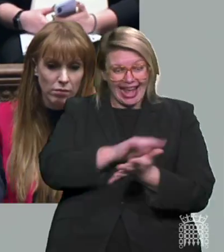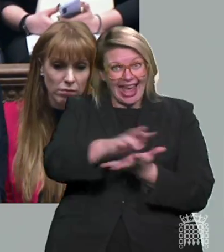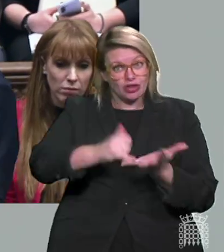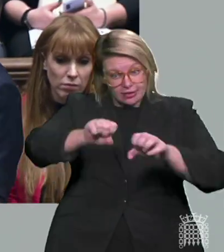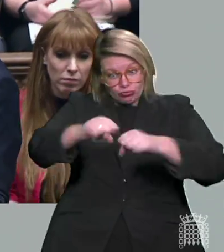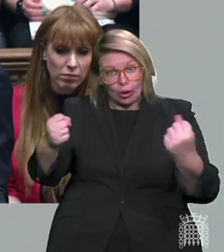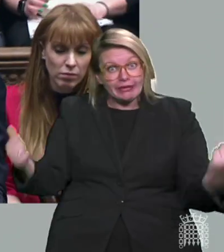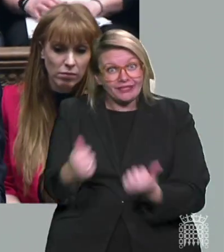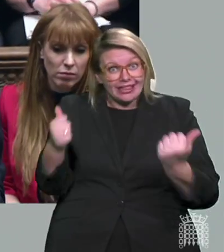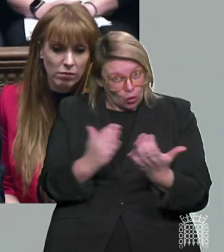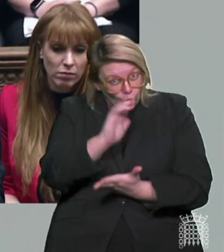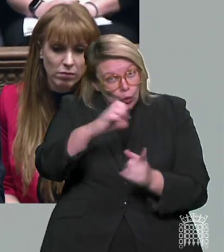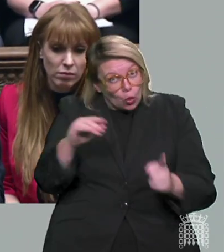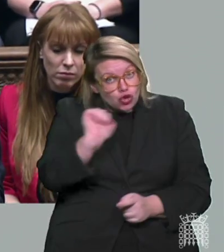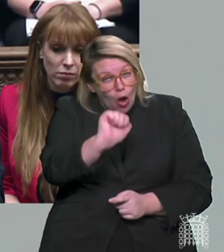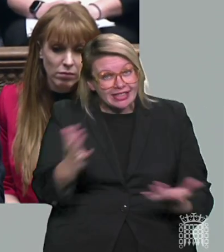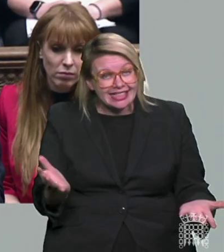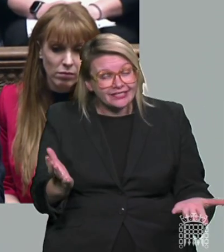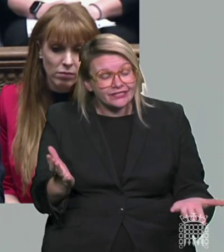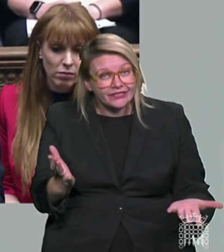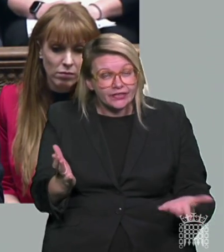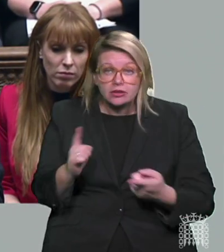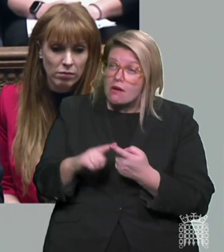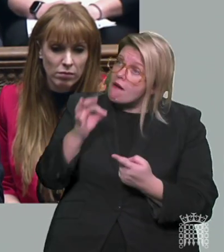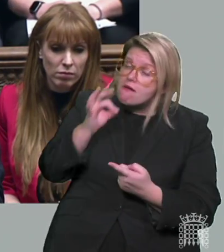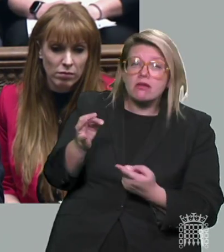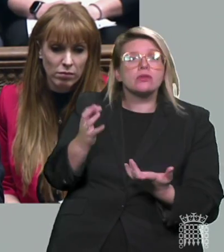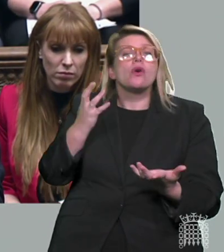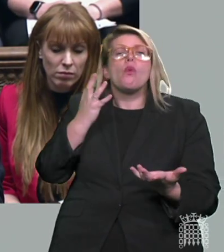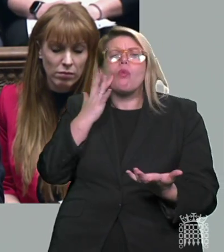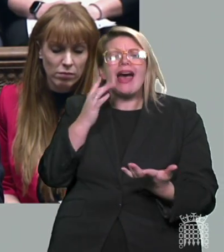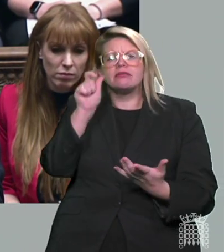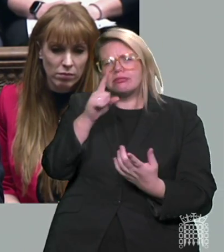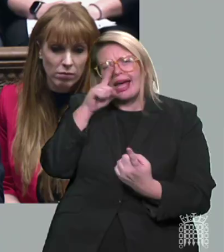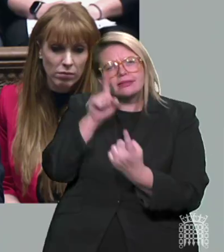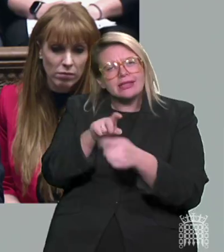The Prime Minister is not promising that people will get to see a doctor in a few days, like they did under Labour.